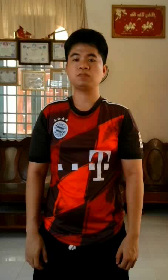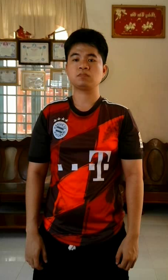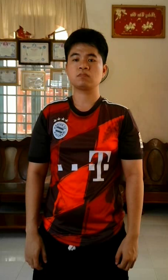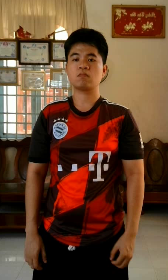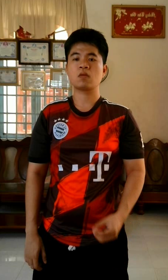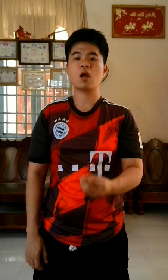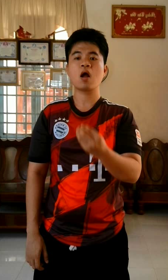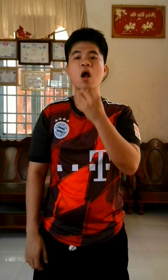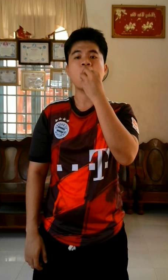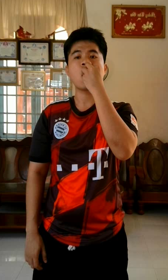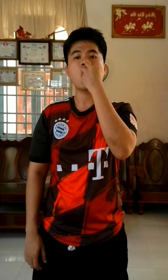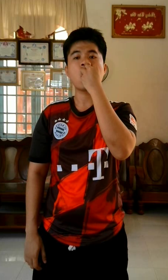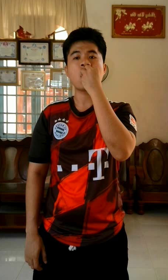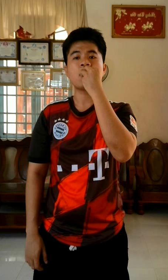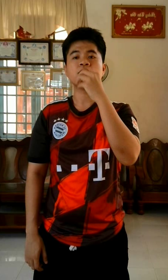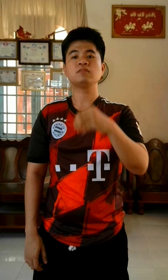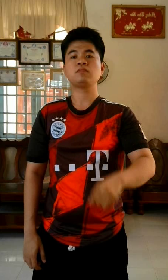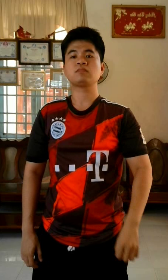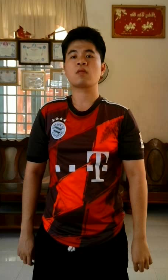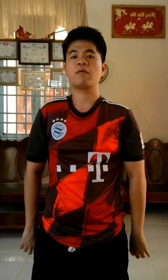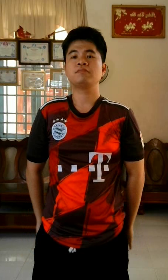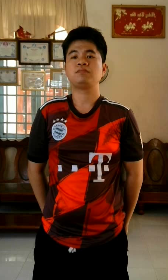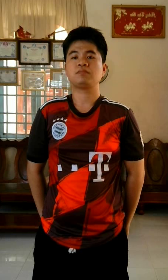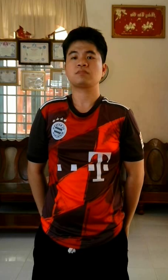an